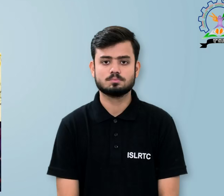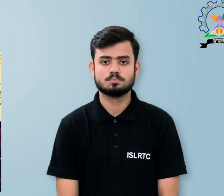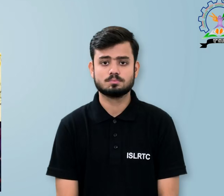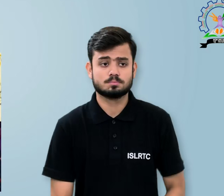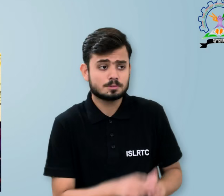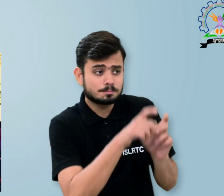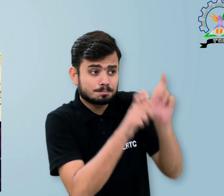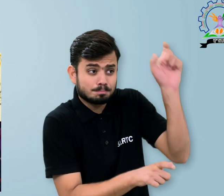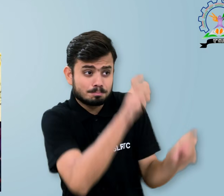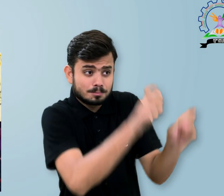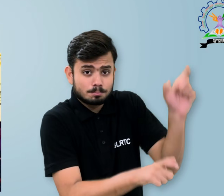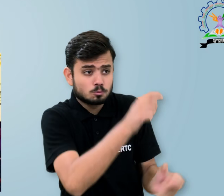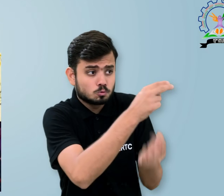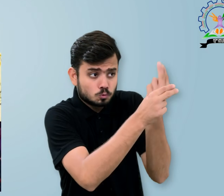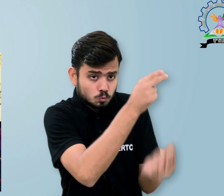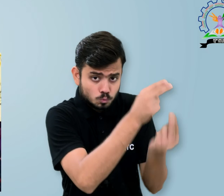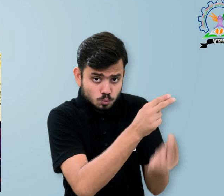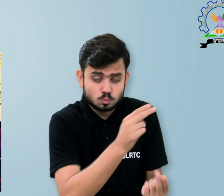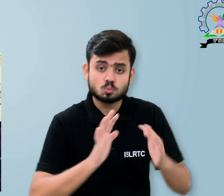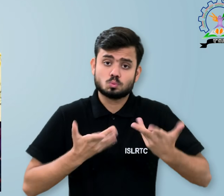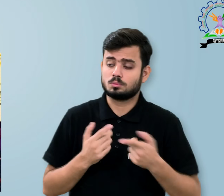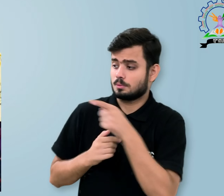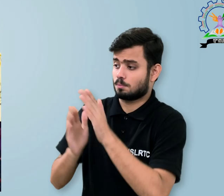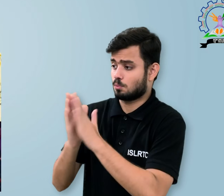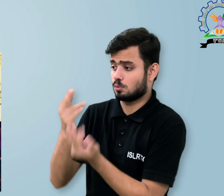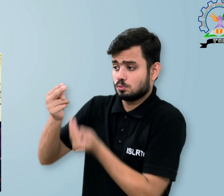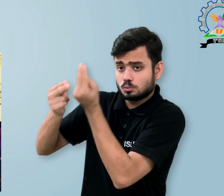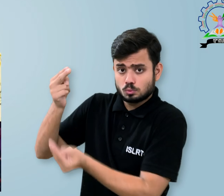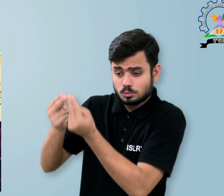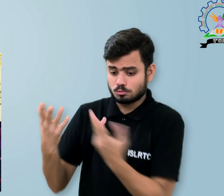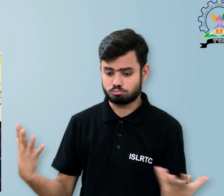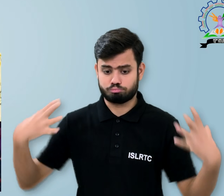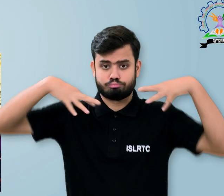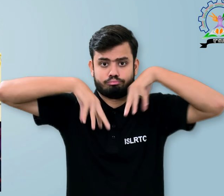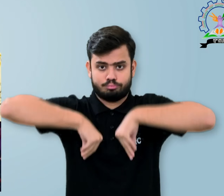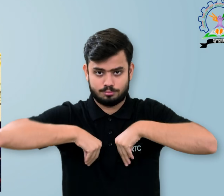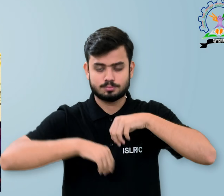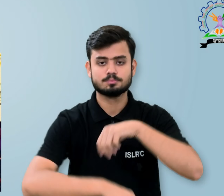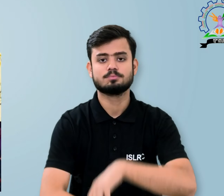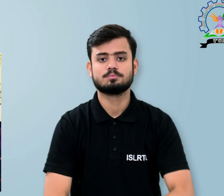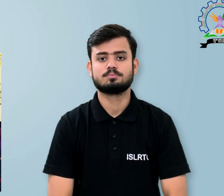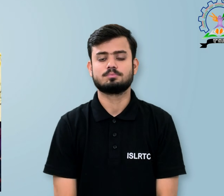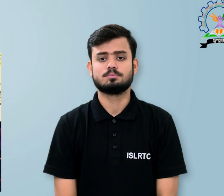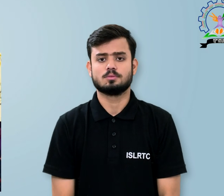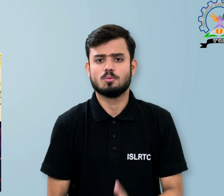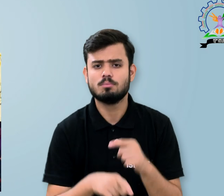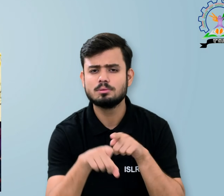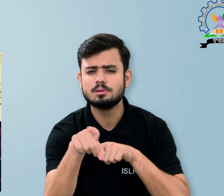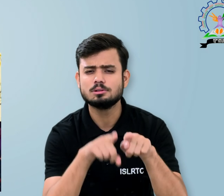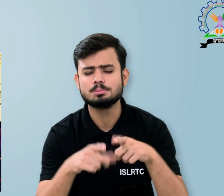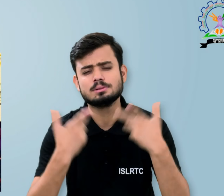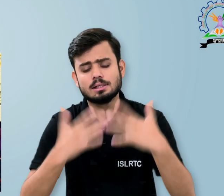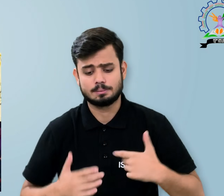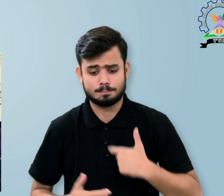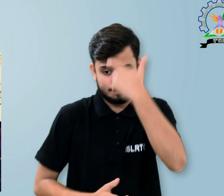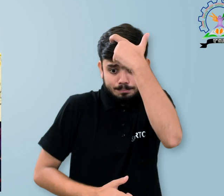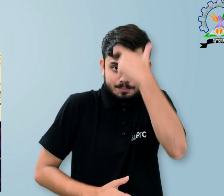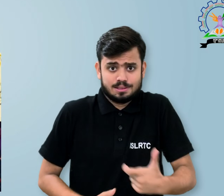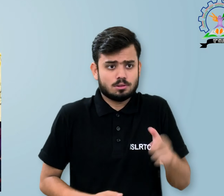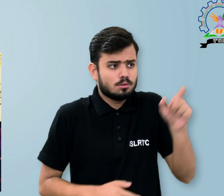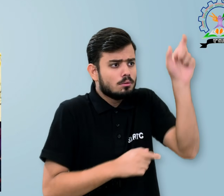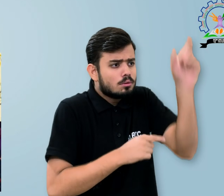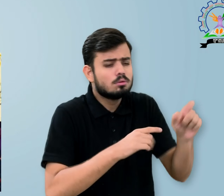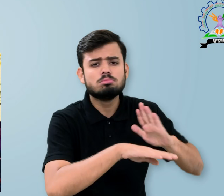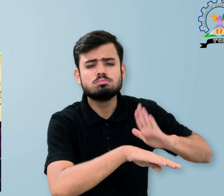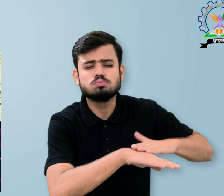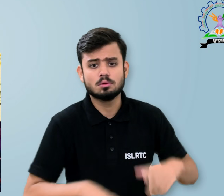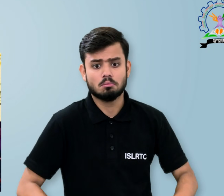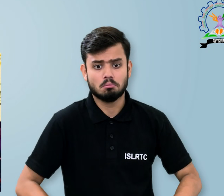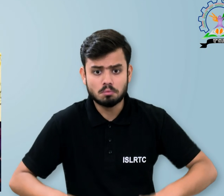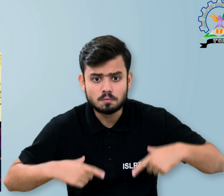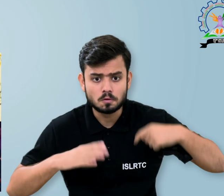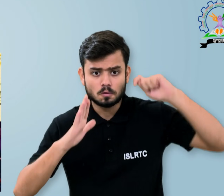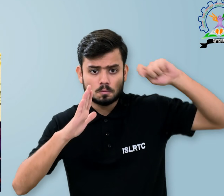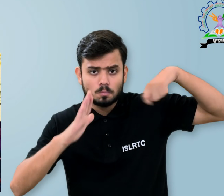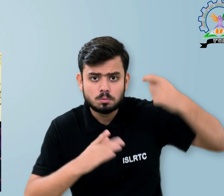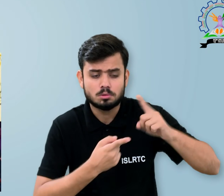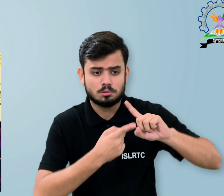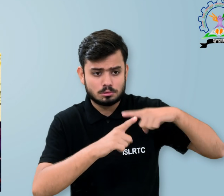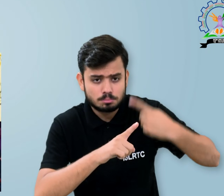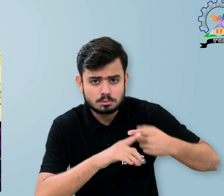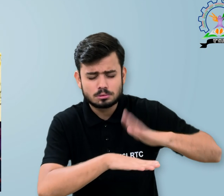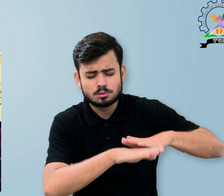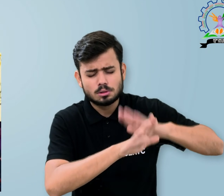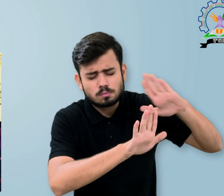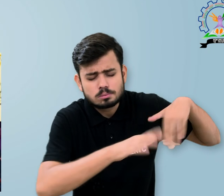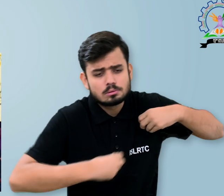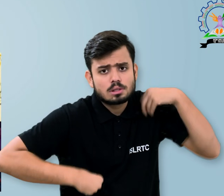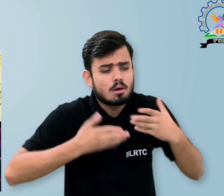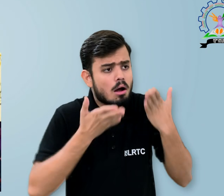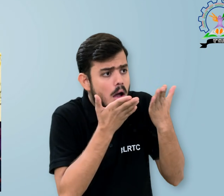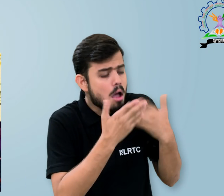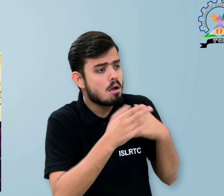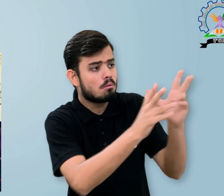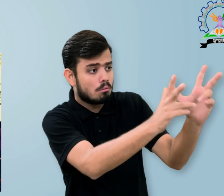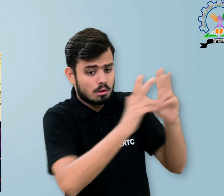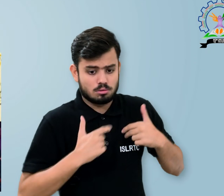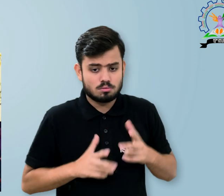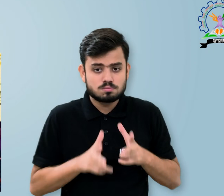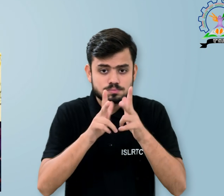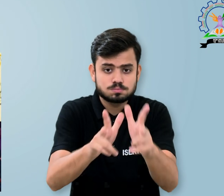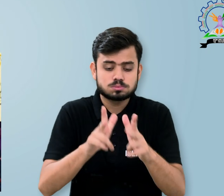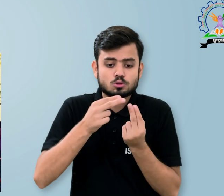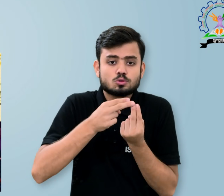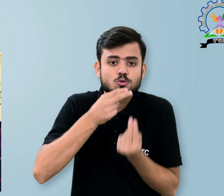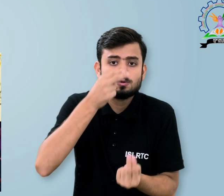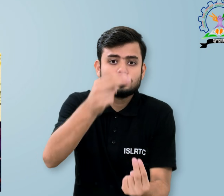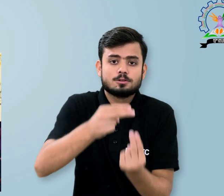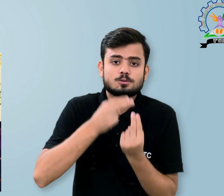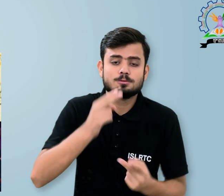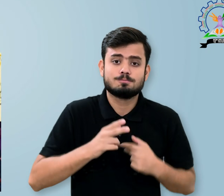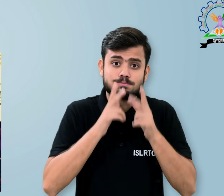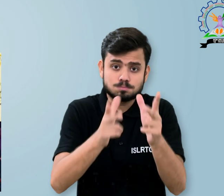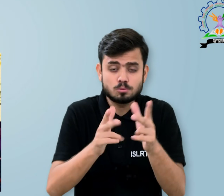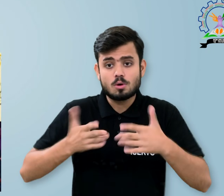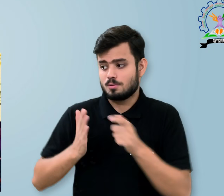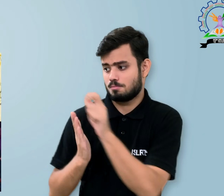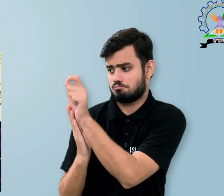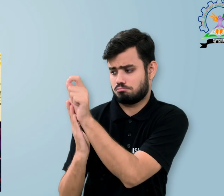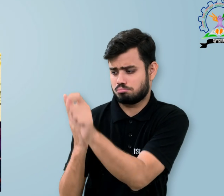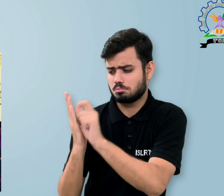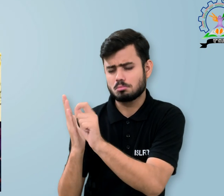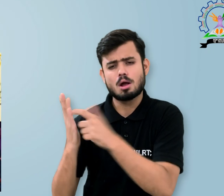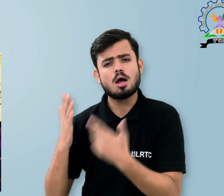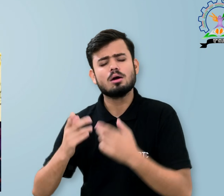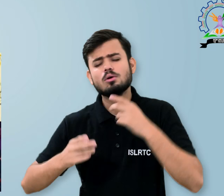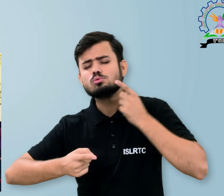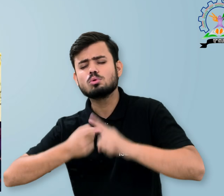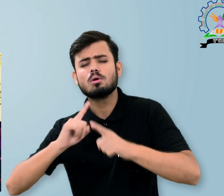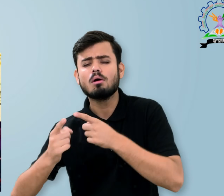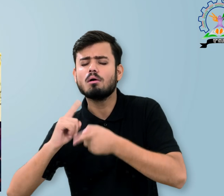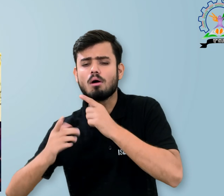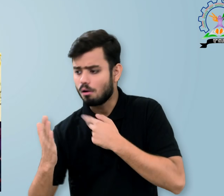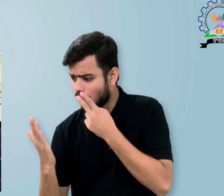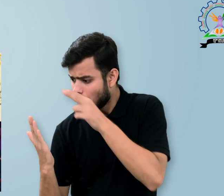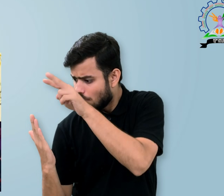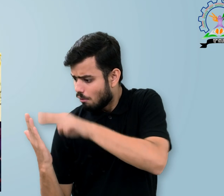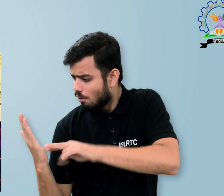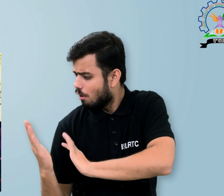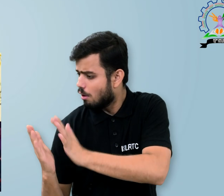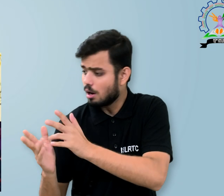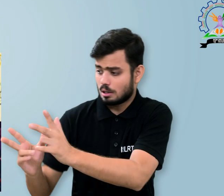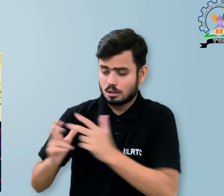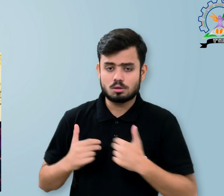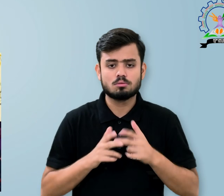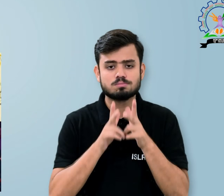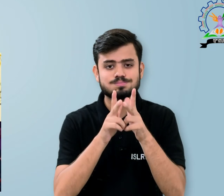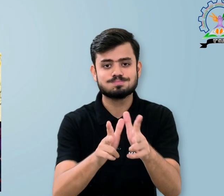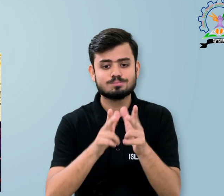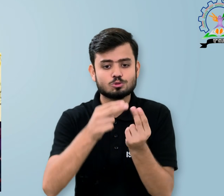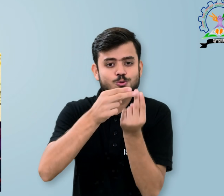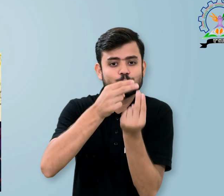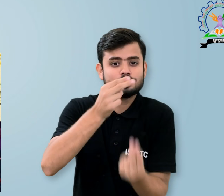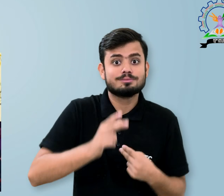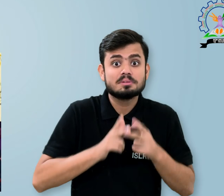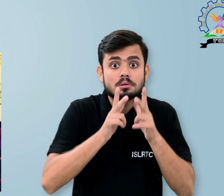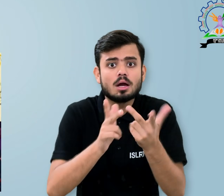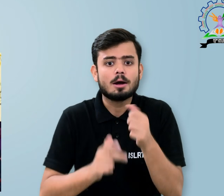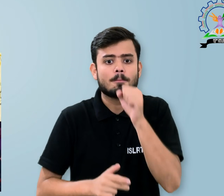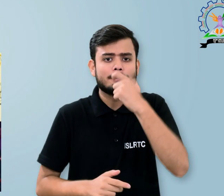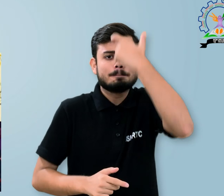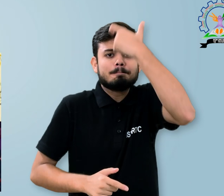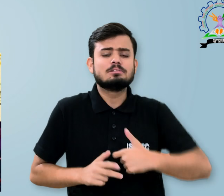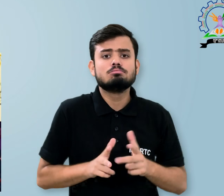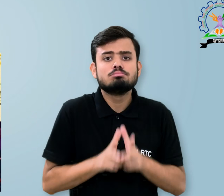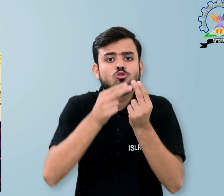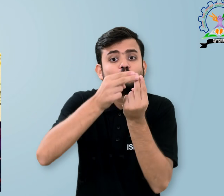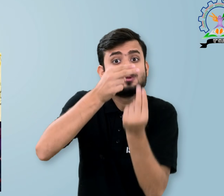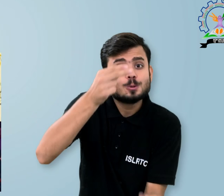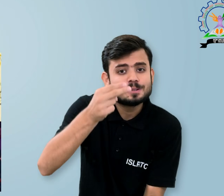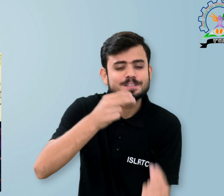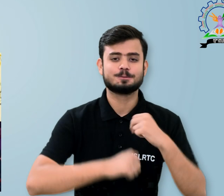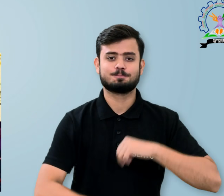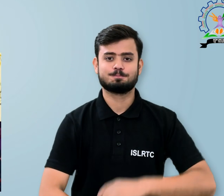Narrator A person who tells the story in a book or other narrative.